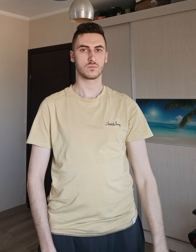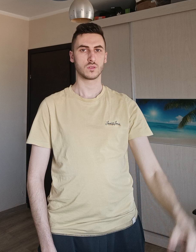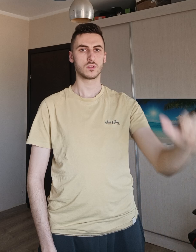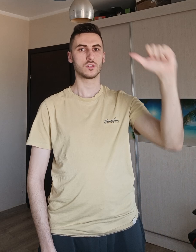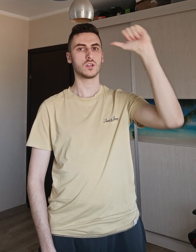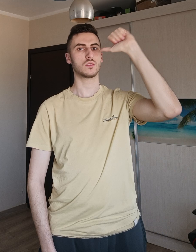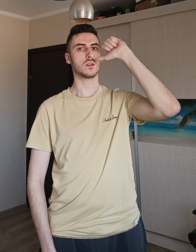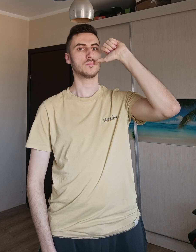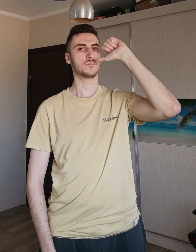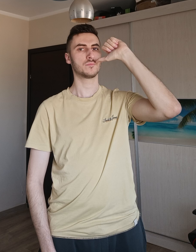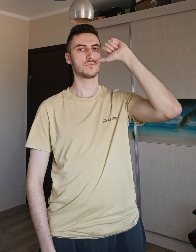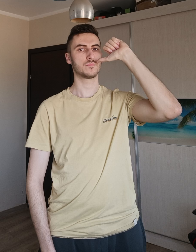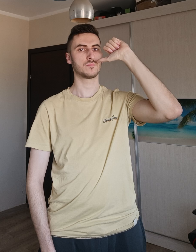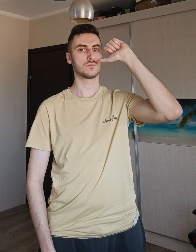לשתות